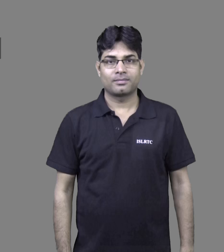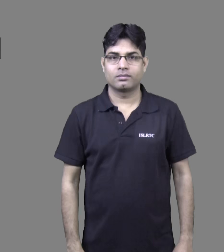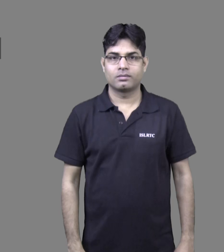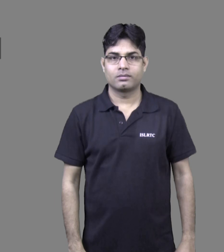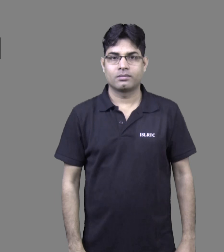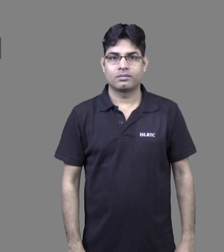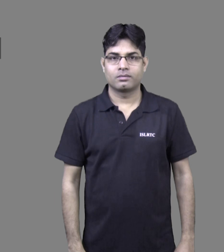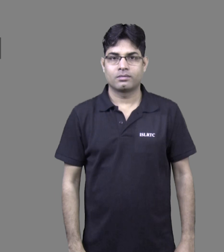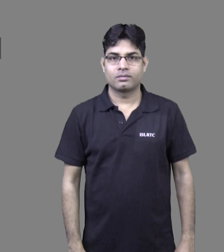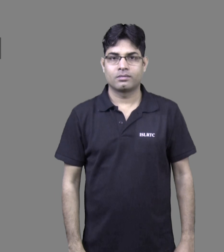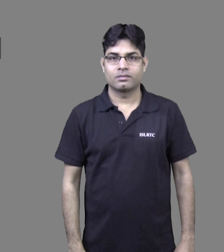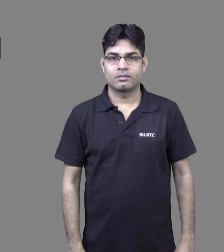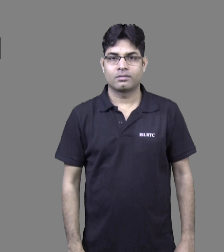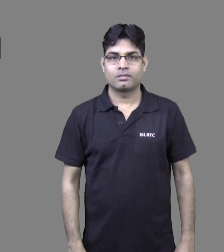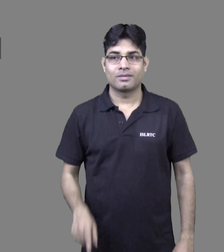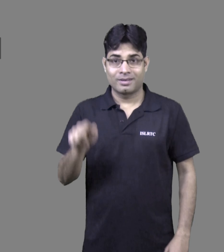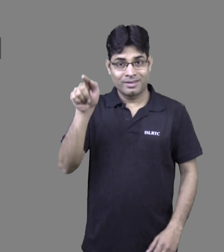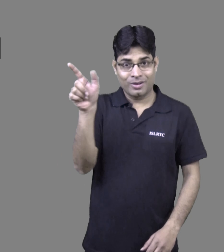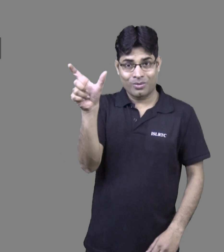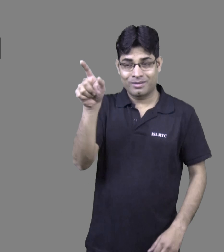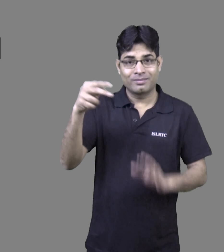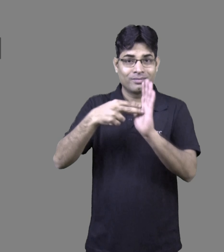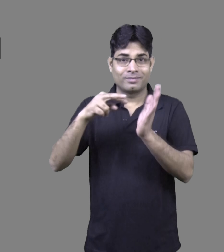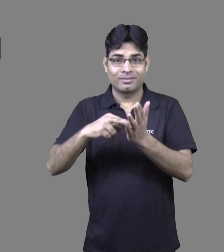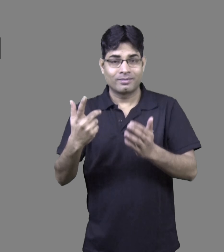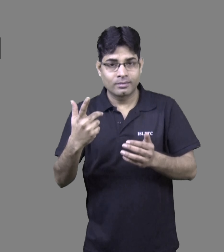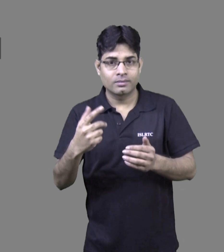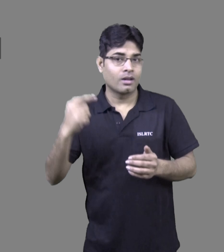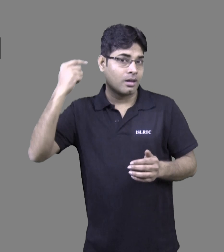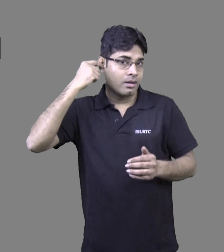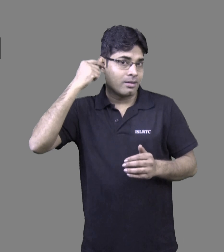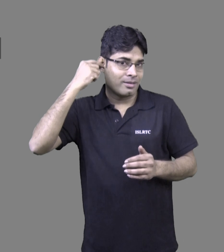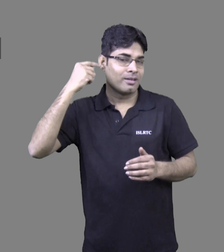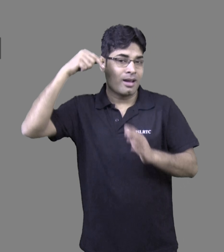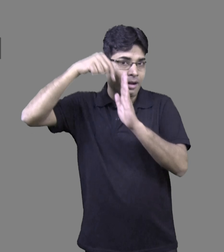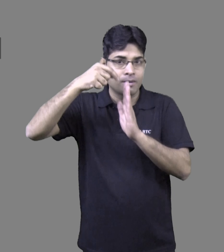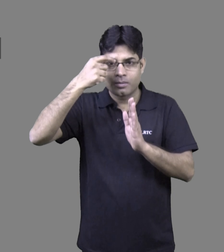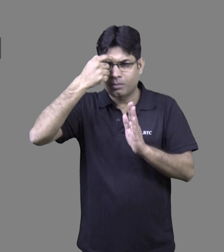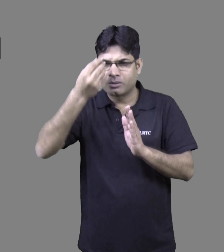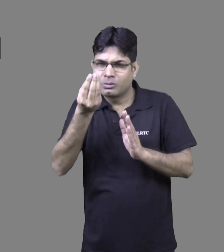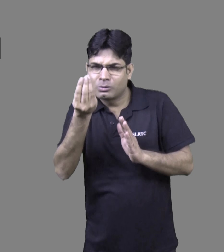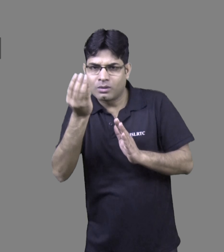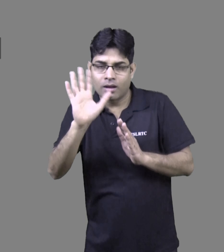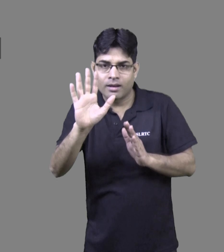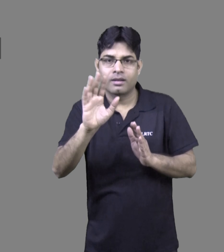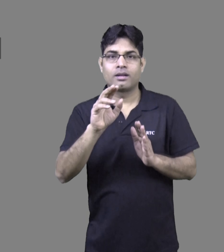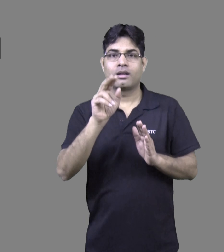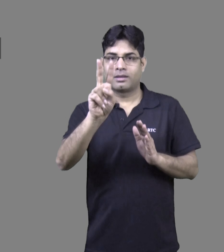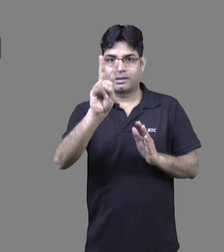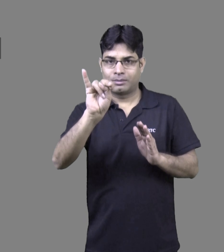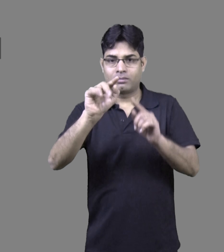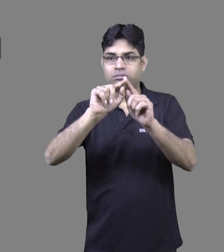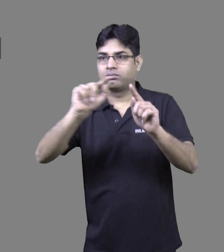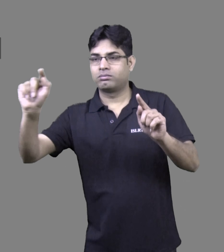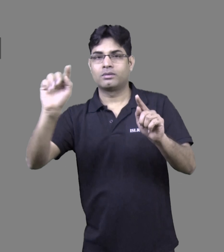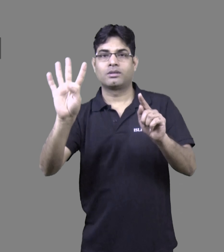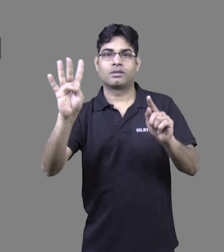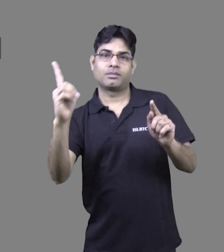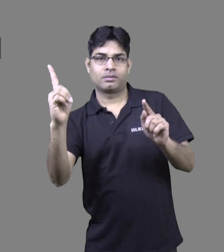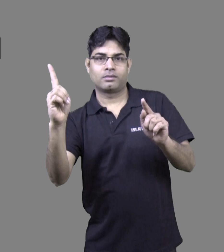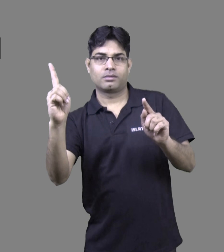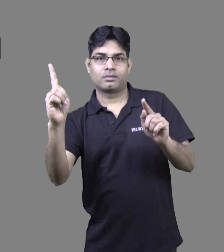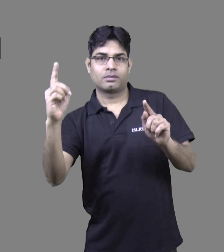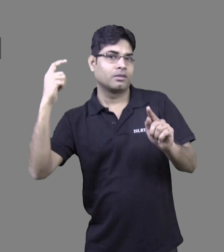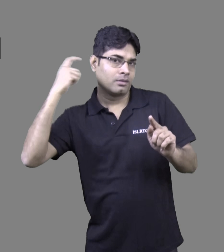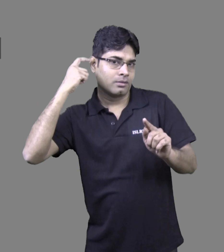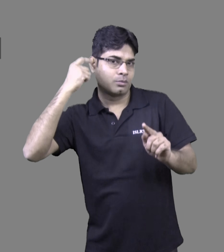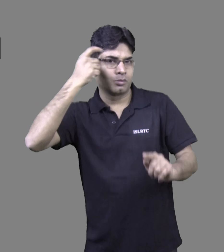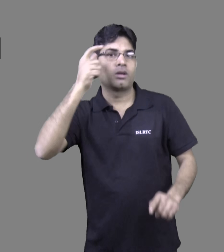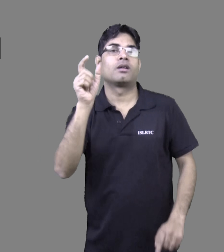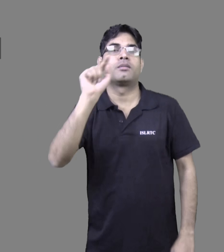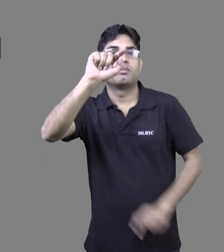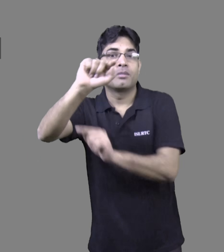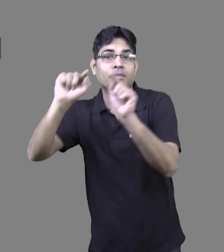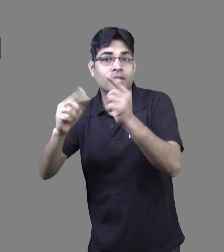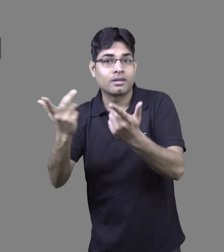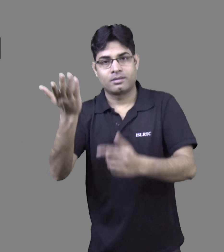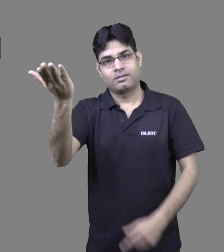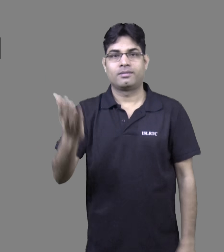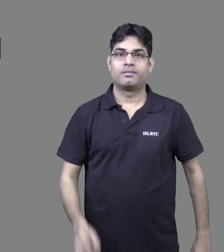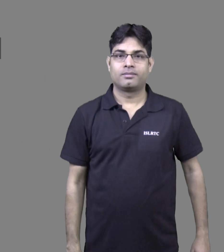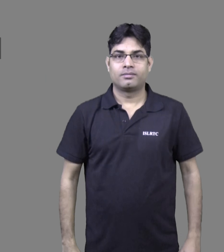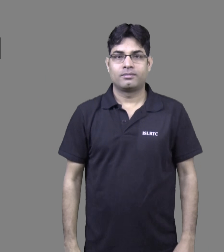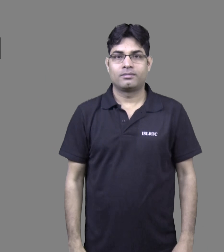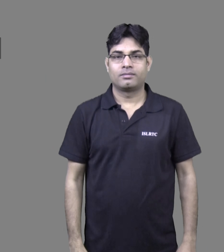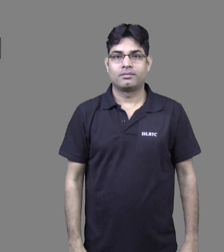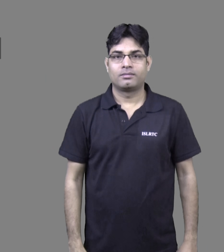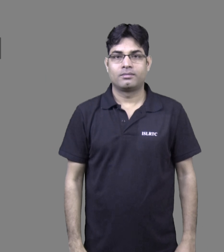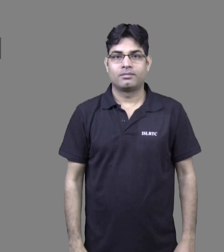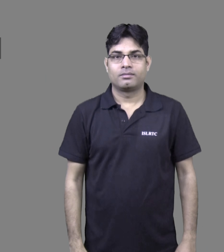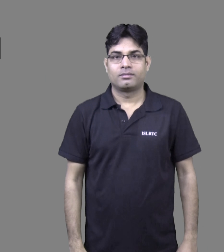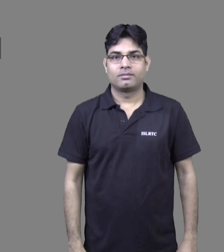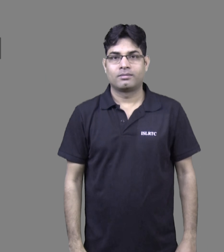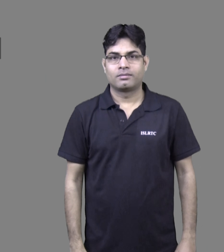Mild Hearing Loss